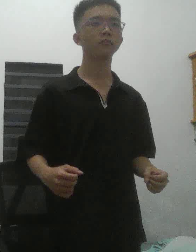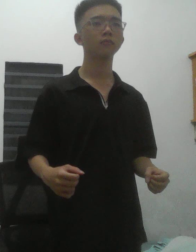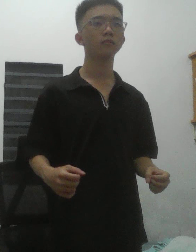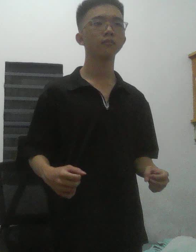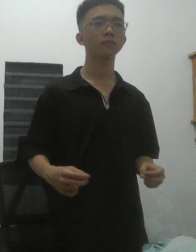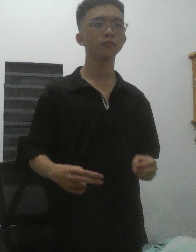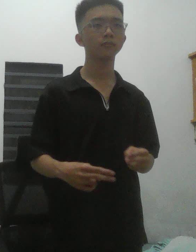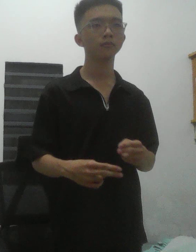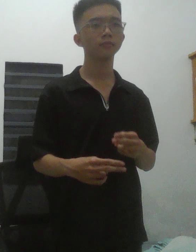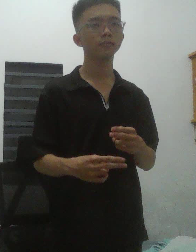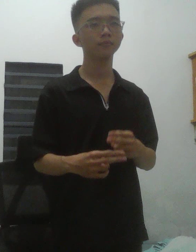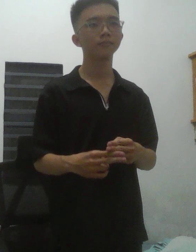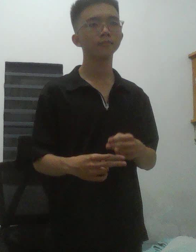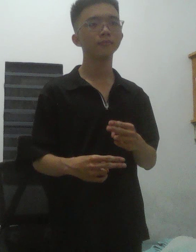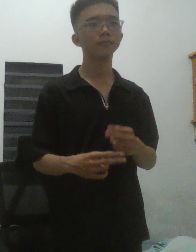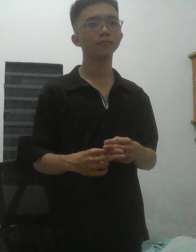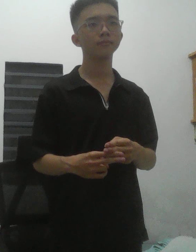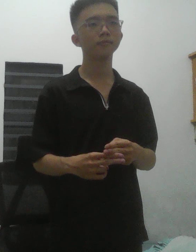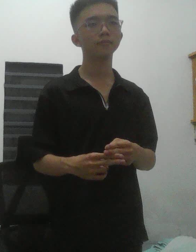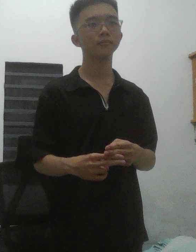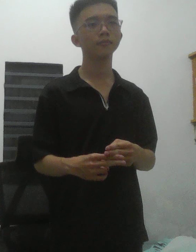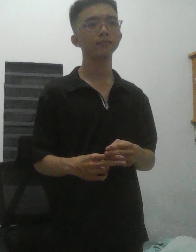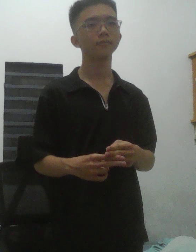ten